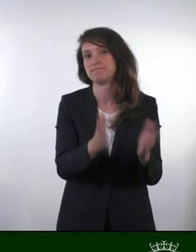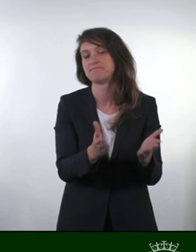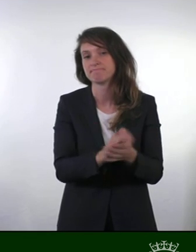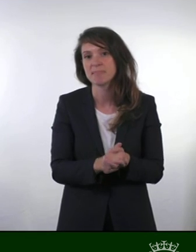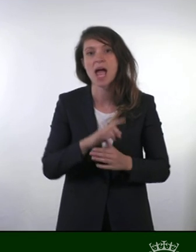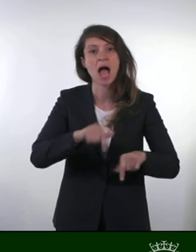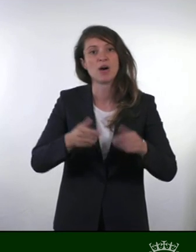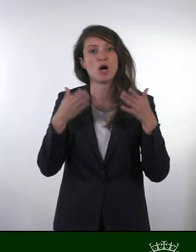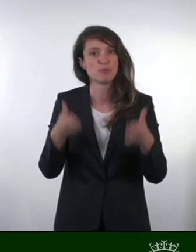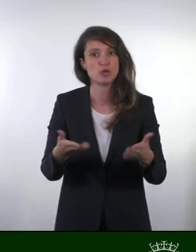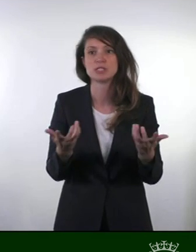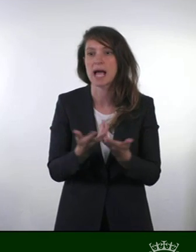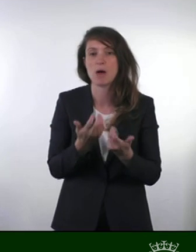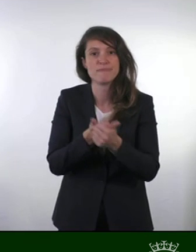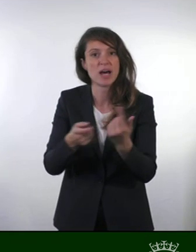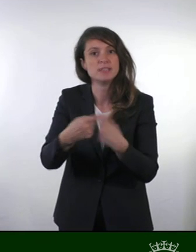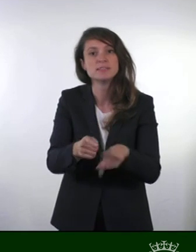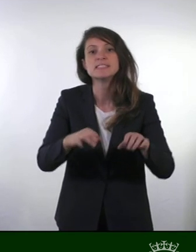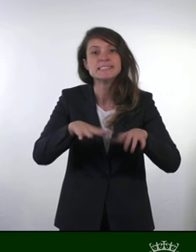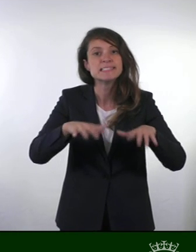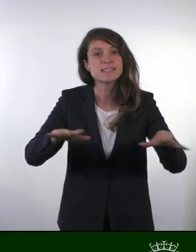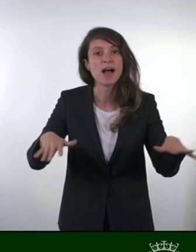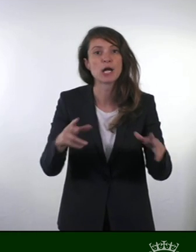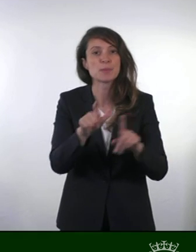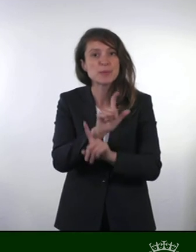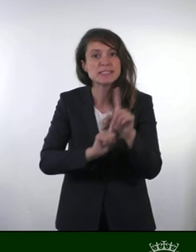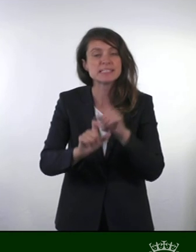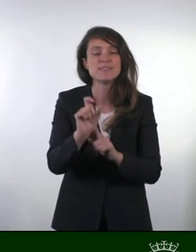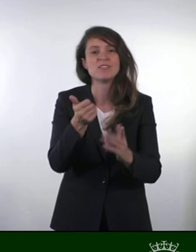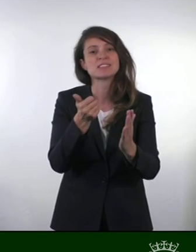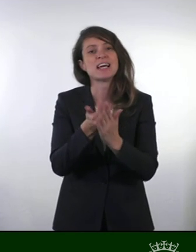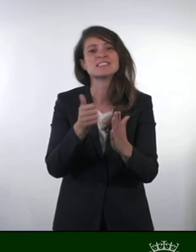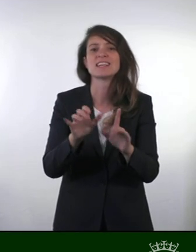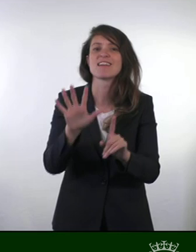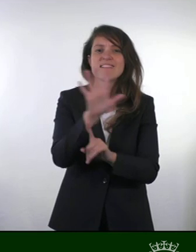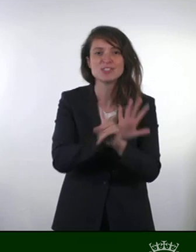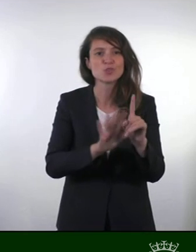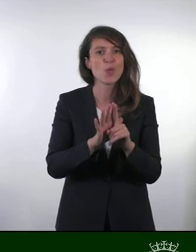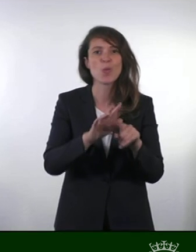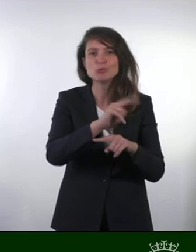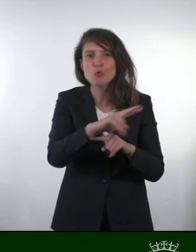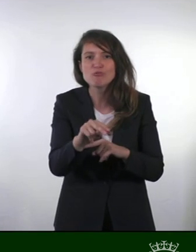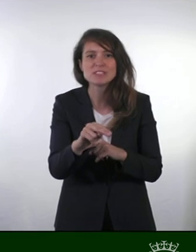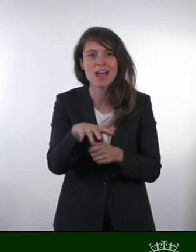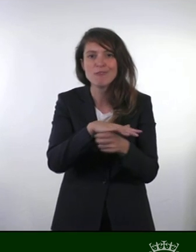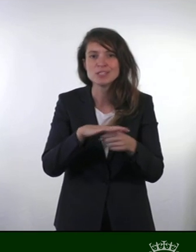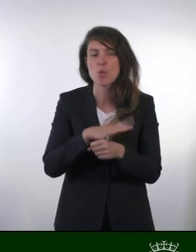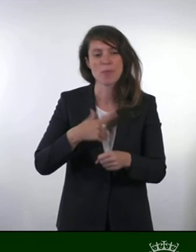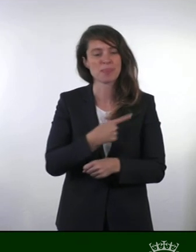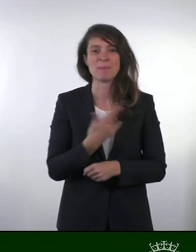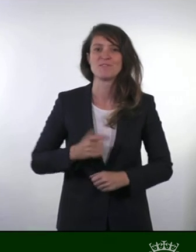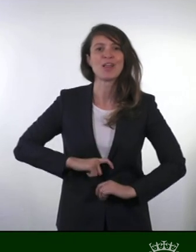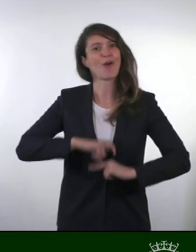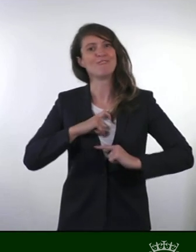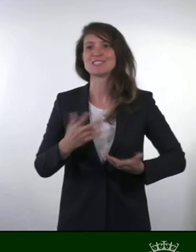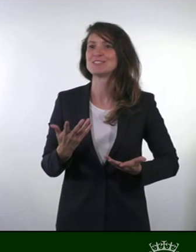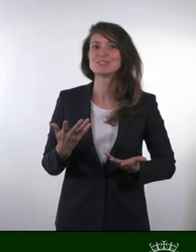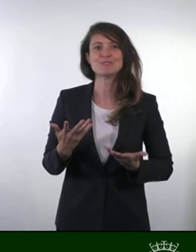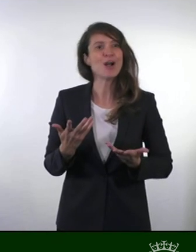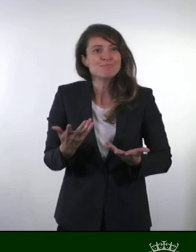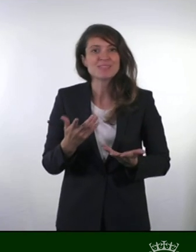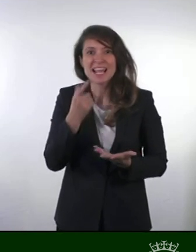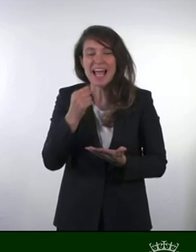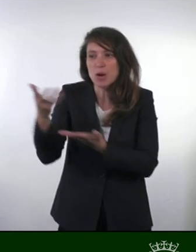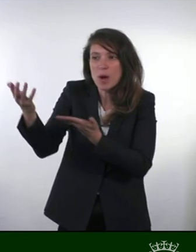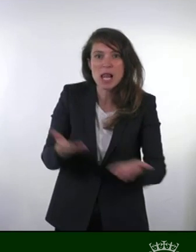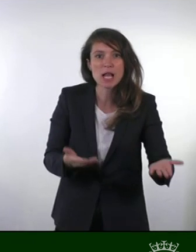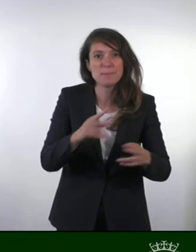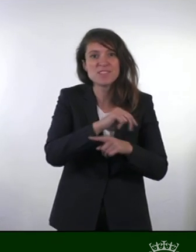We want our seaside communities and fantastic national tourist areas to feel confident about welcoming visitors this summer.